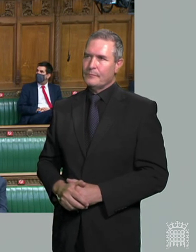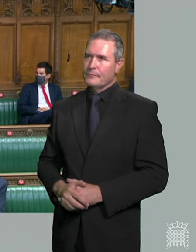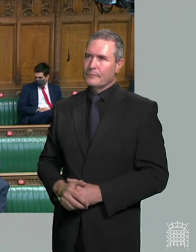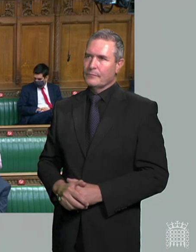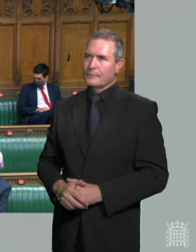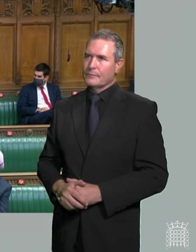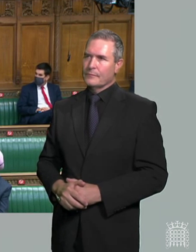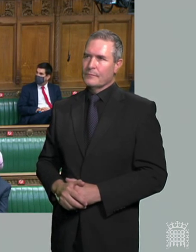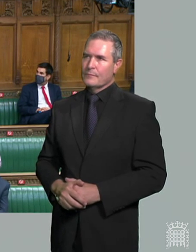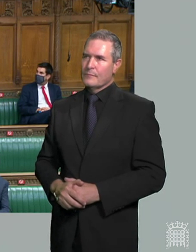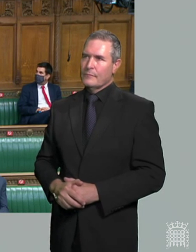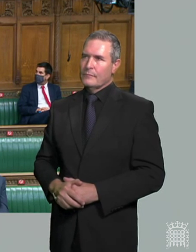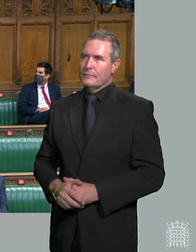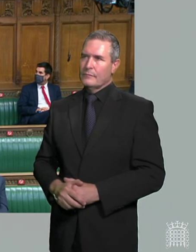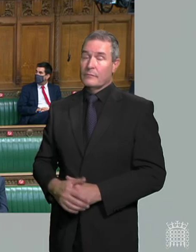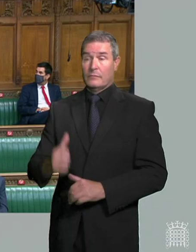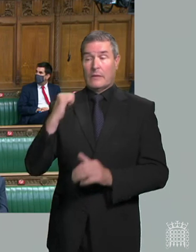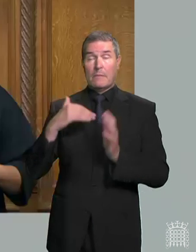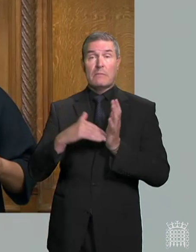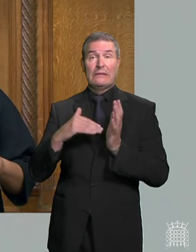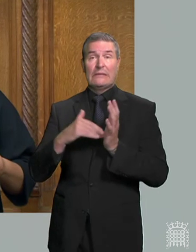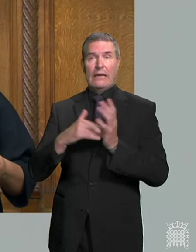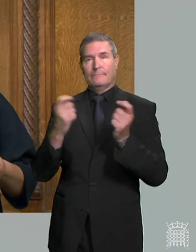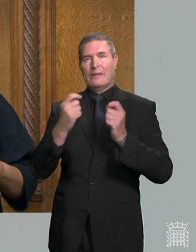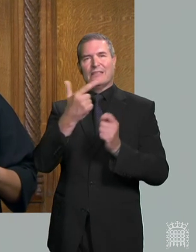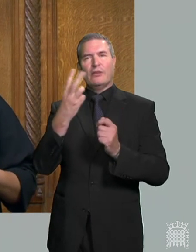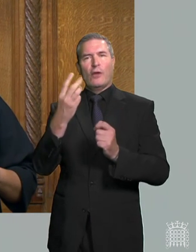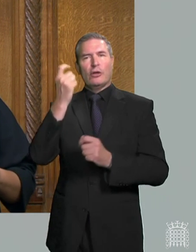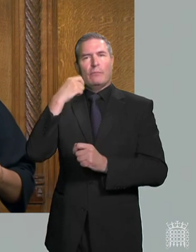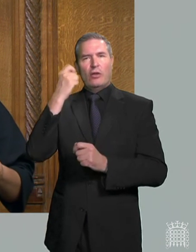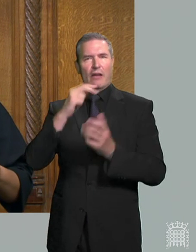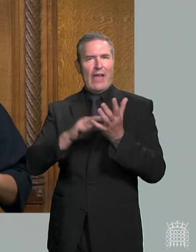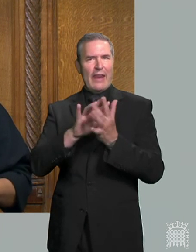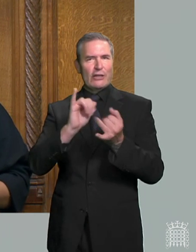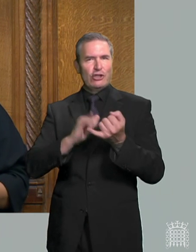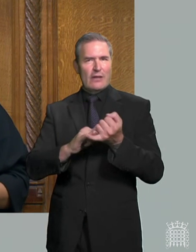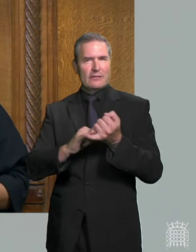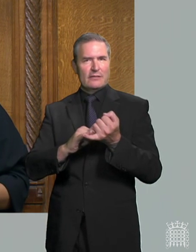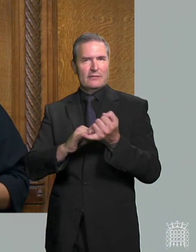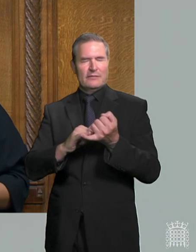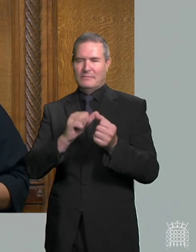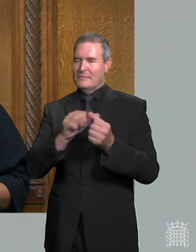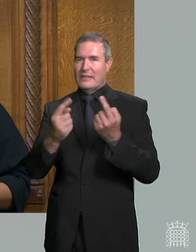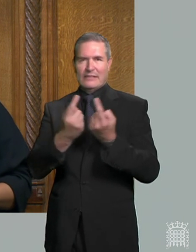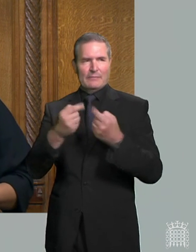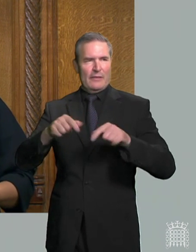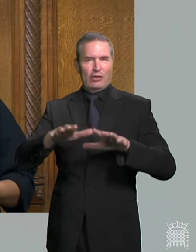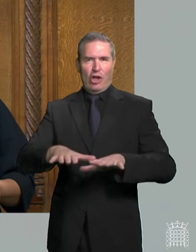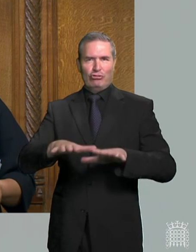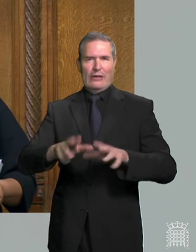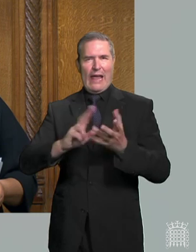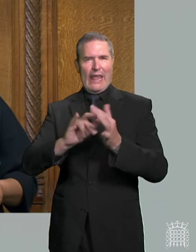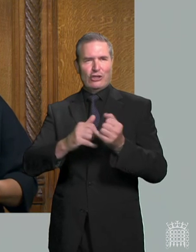On Monday, we celebrated the 73rd birthday of the NHS—one of the very best things about our country.